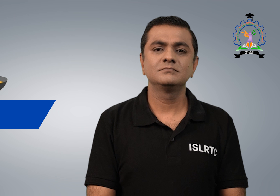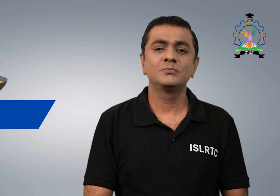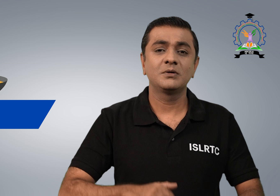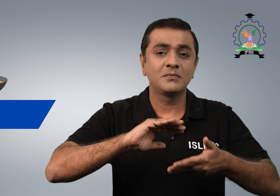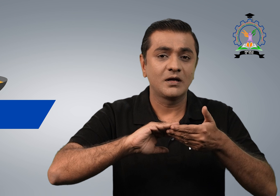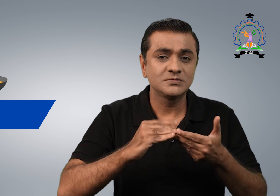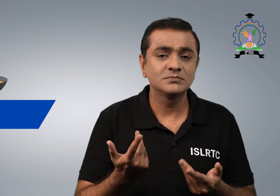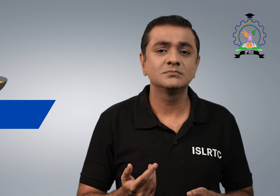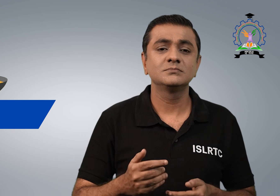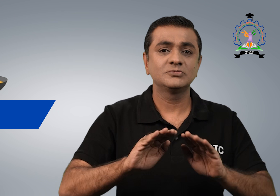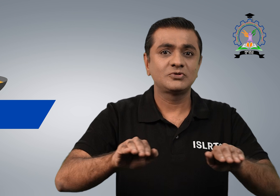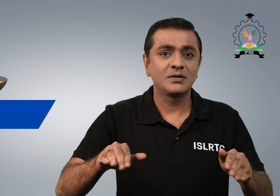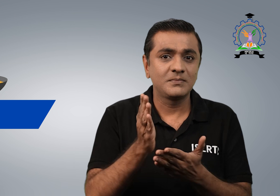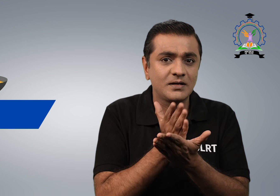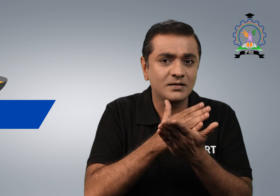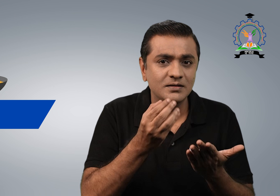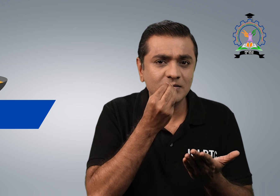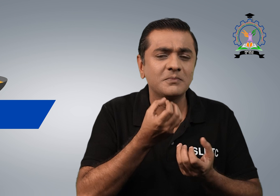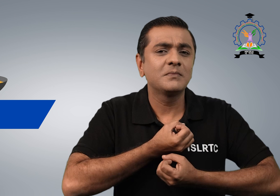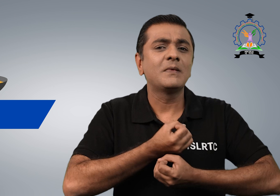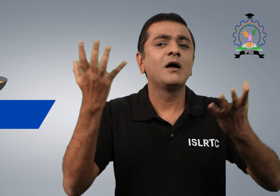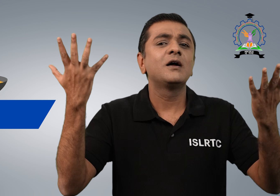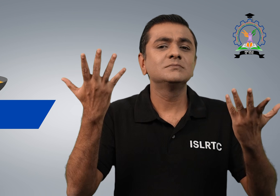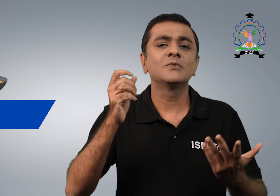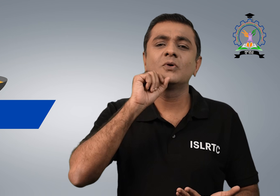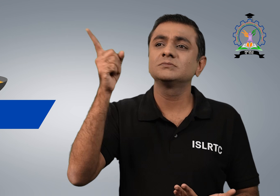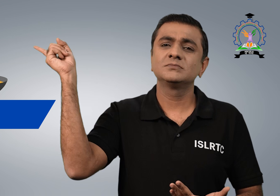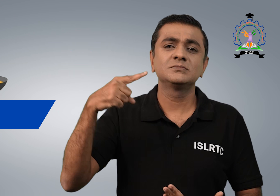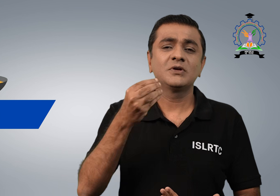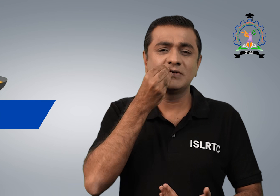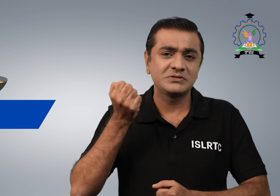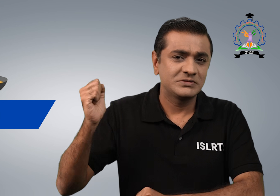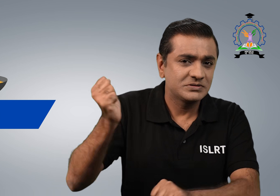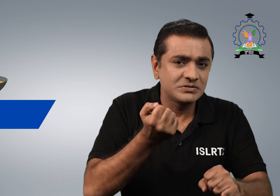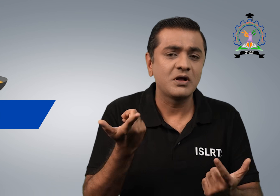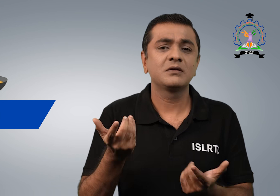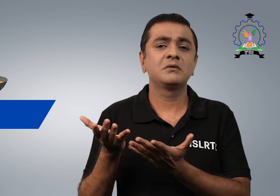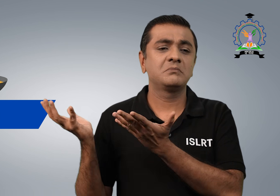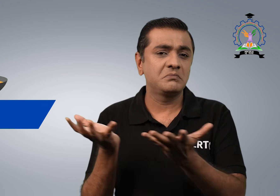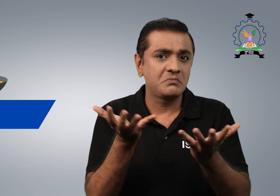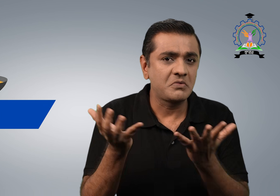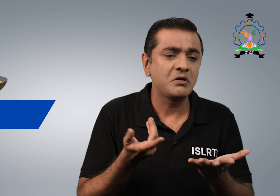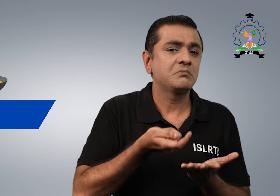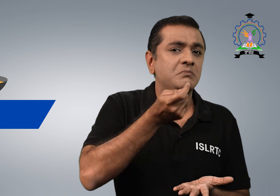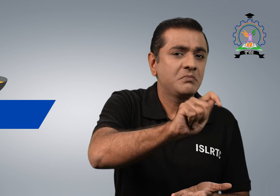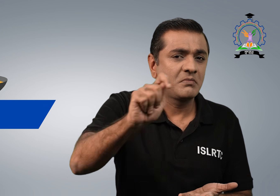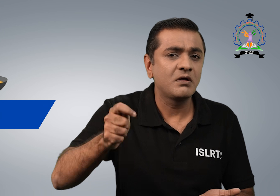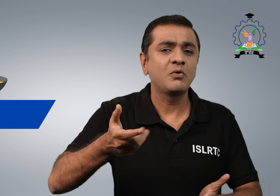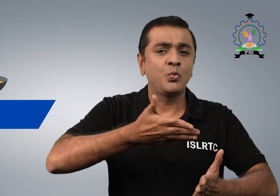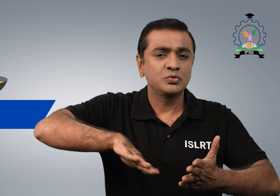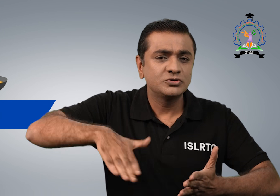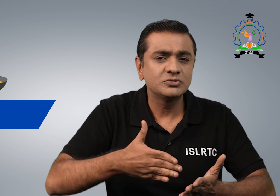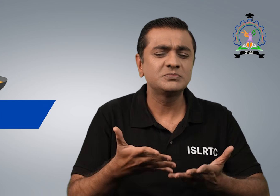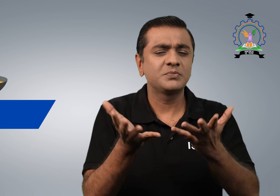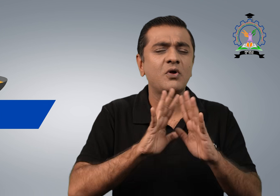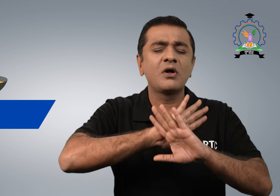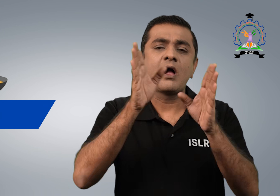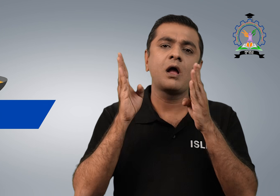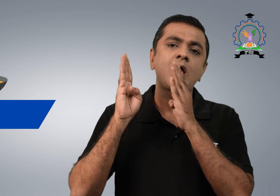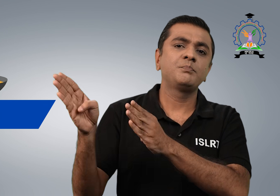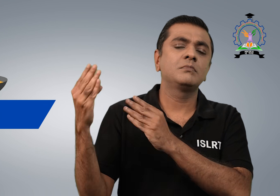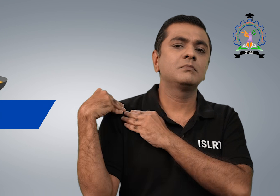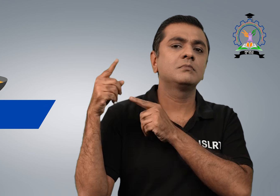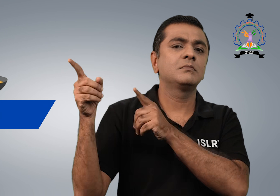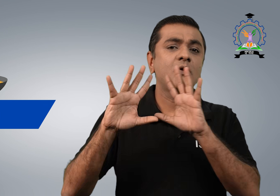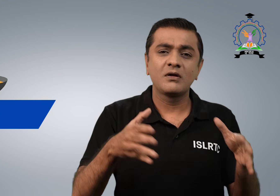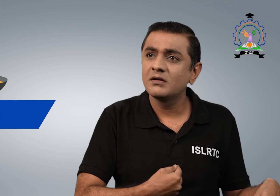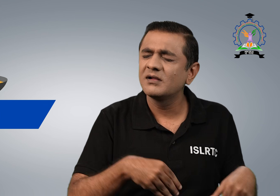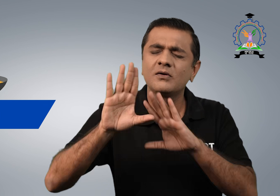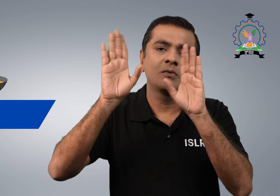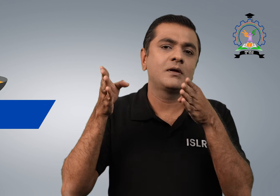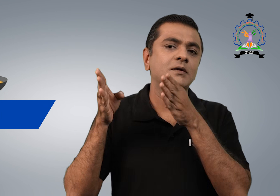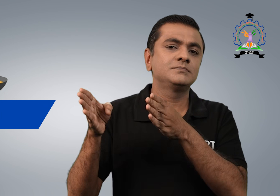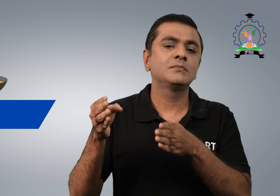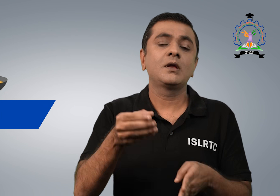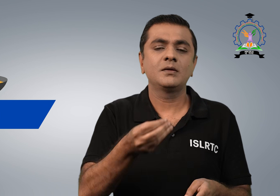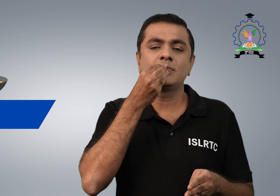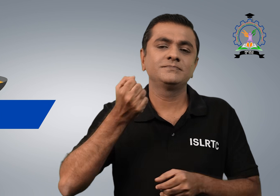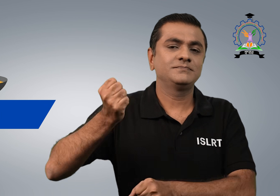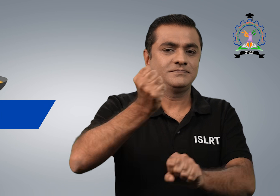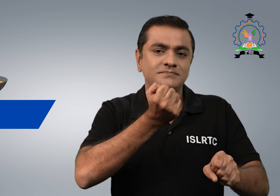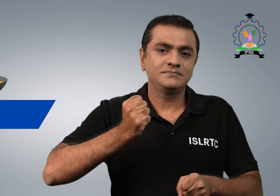Catering involves preparing, serving food, and cleaning up at events such as weddings, birthday parties, and other gatherings.